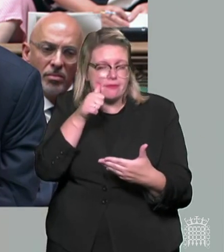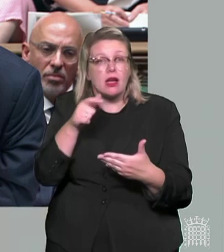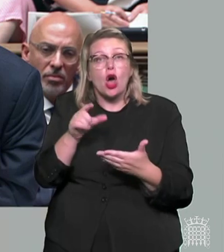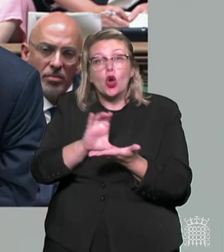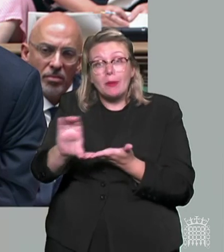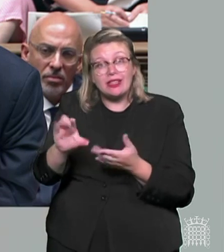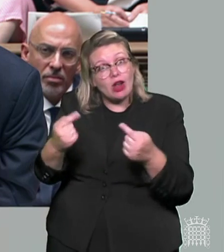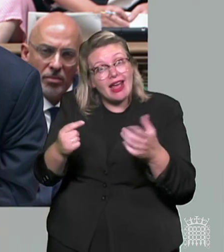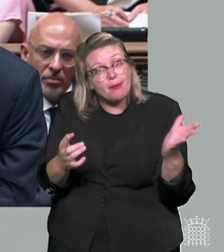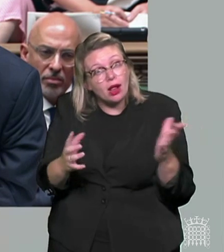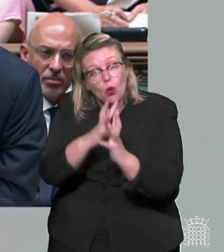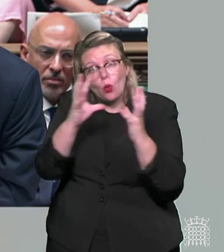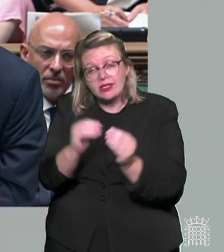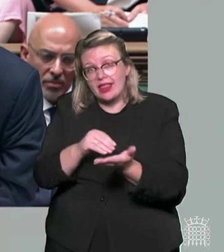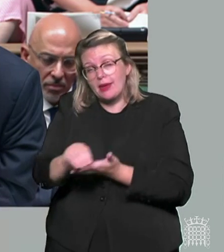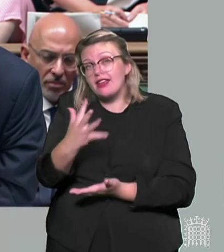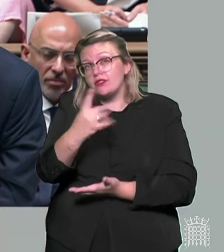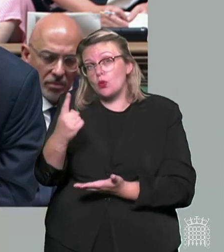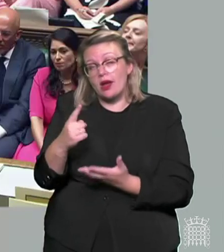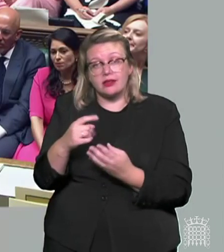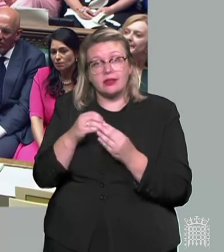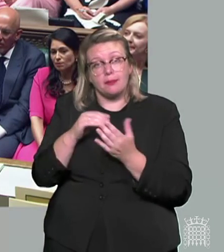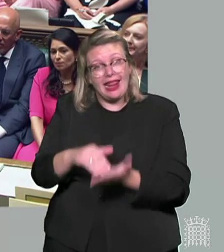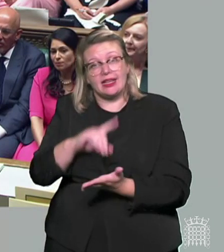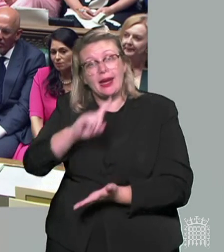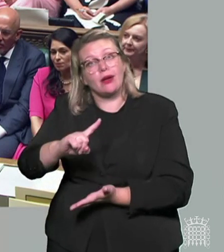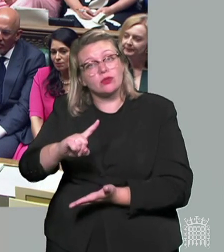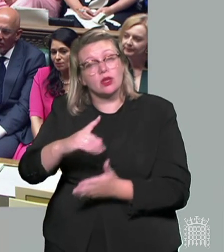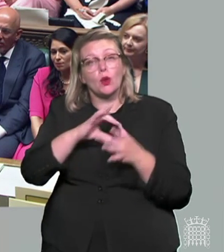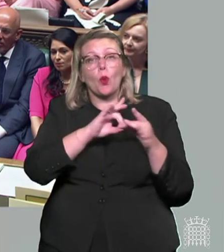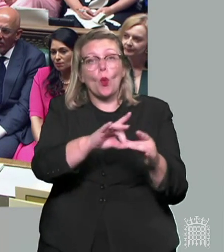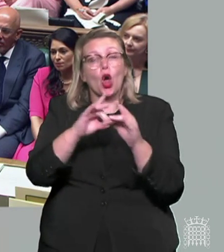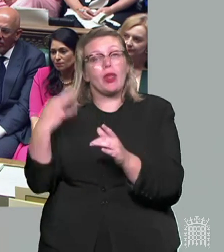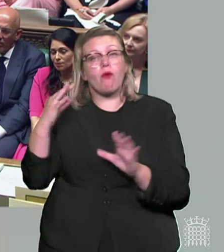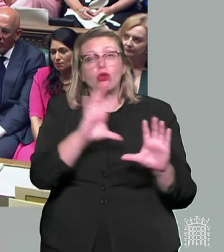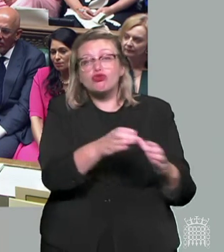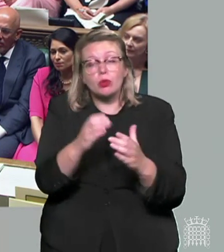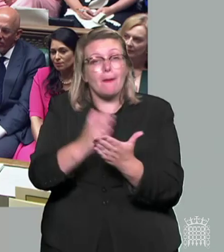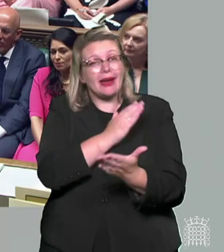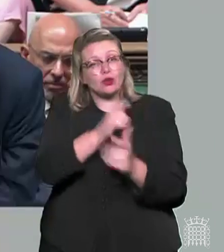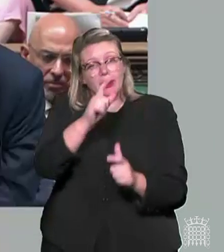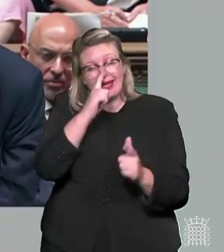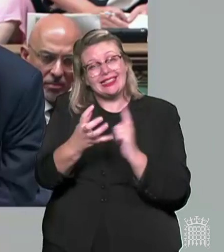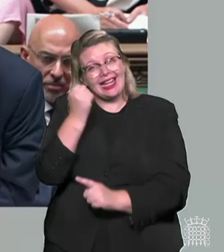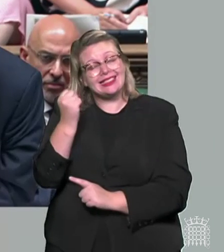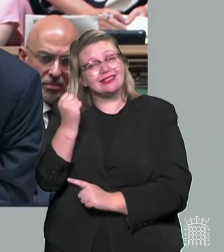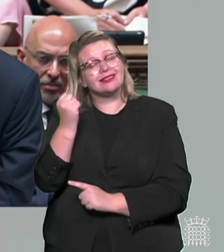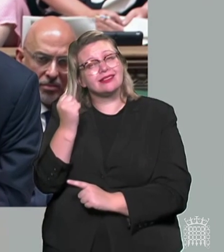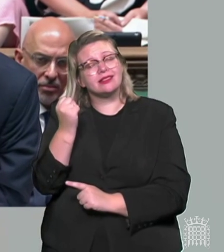We have paid out, I think, more than £51 million. We are working with voluntary groups to ensure that people get what they are entitled to.